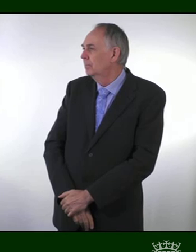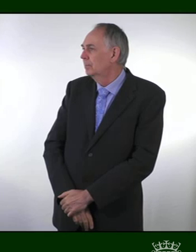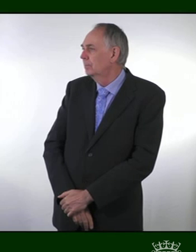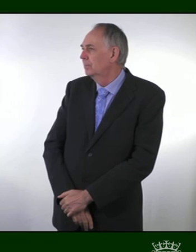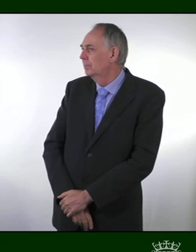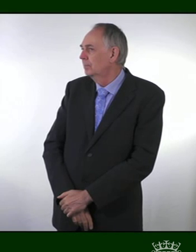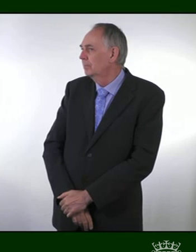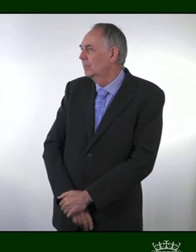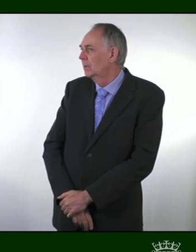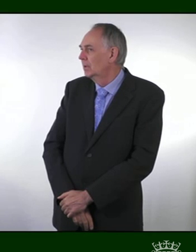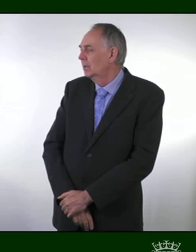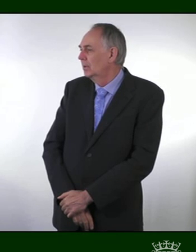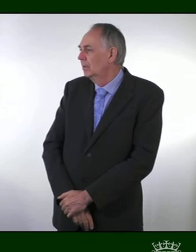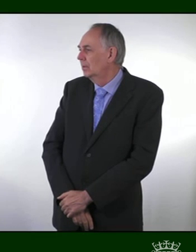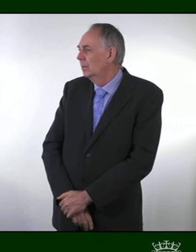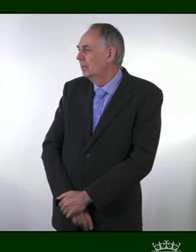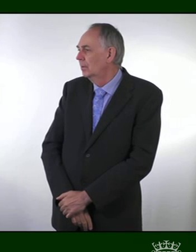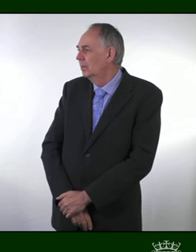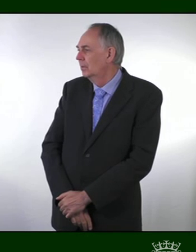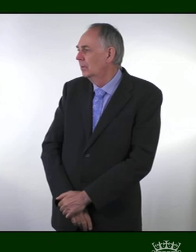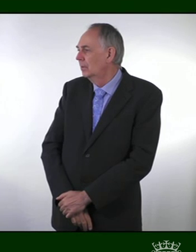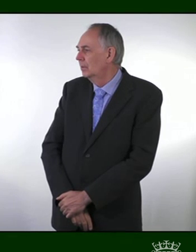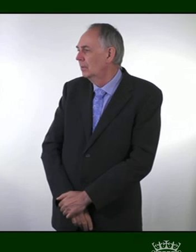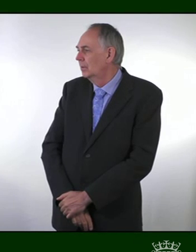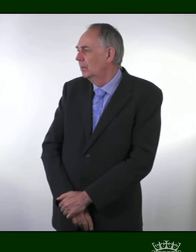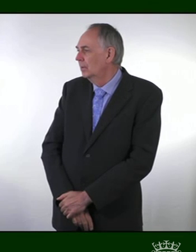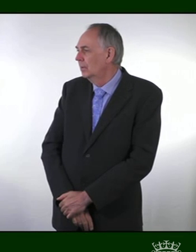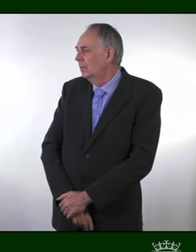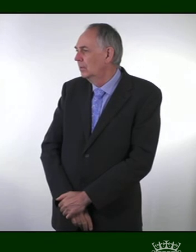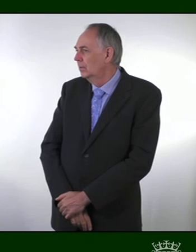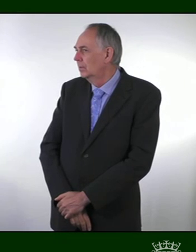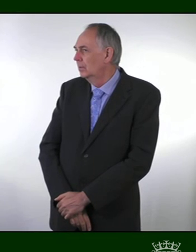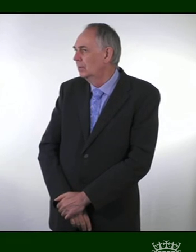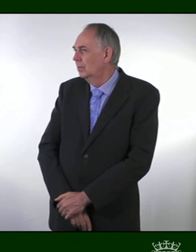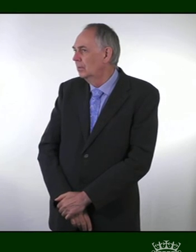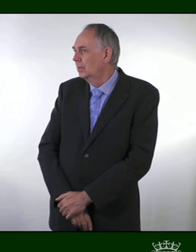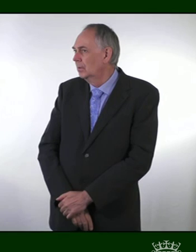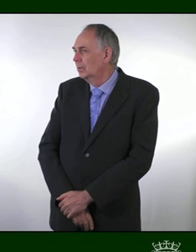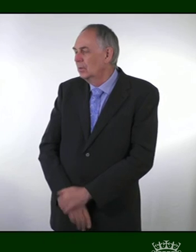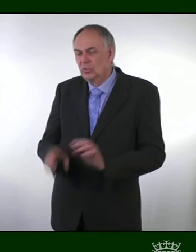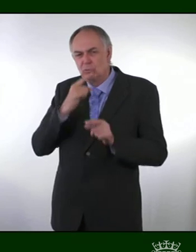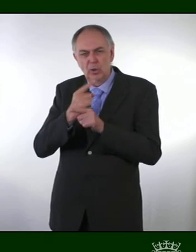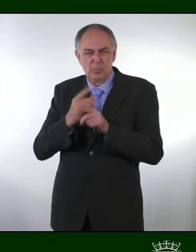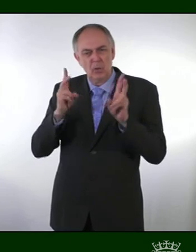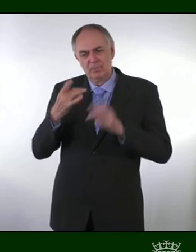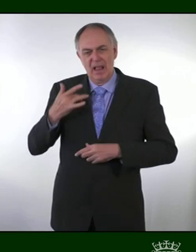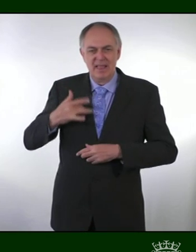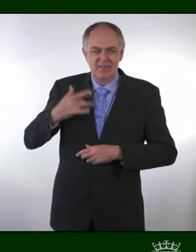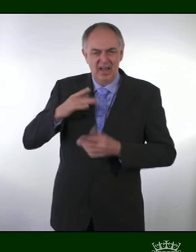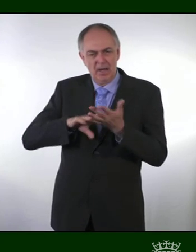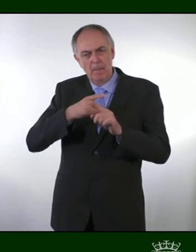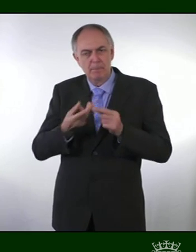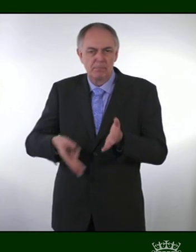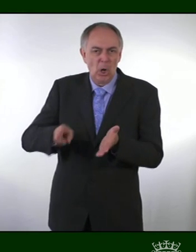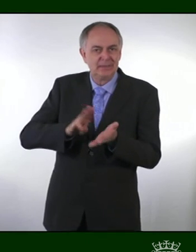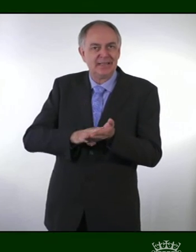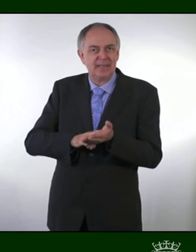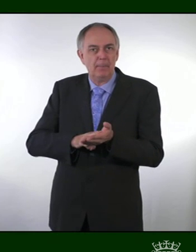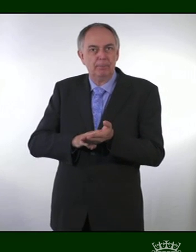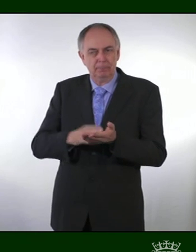The journey of Munira Mirza from the pages of the Srebrenica-denying Living Marxism and the Revolutionary Communist party into the heart of No.